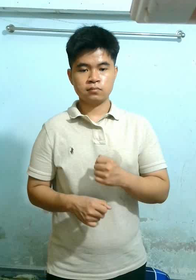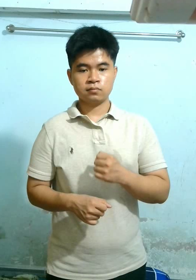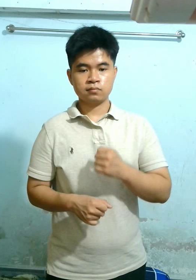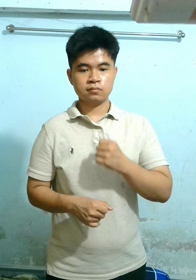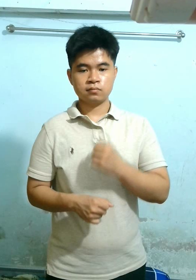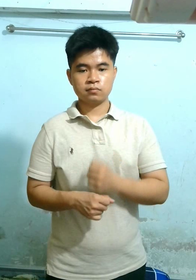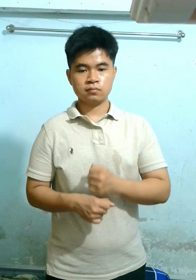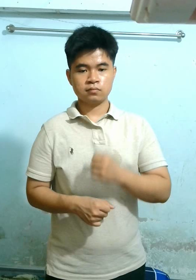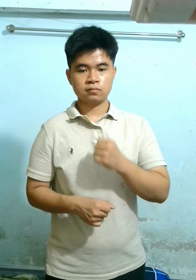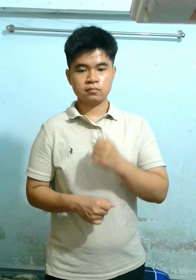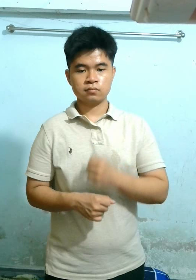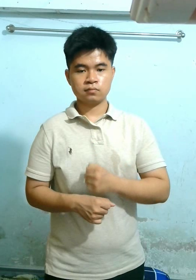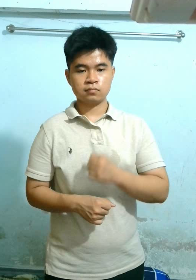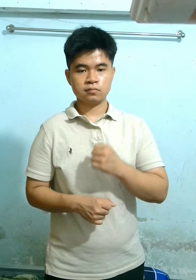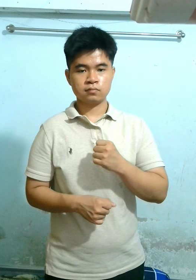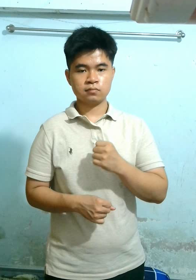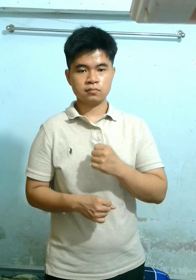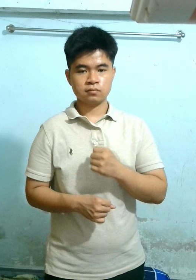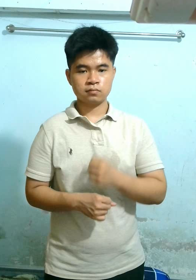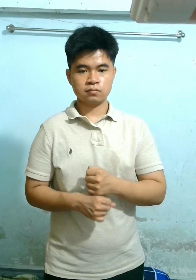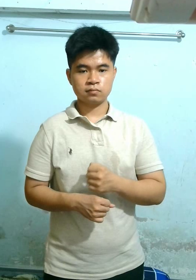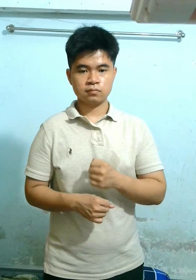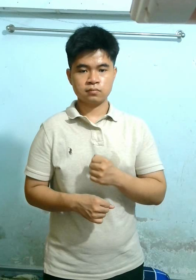cong viec